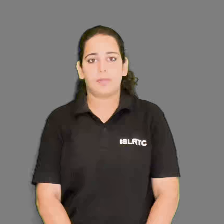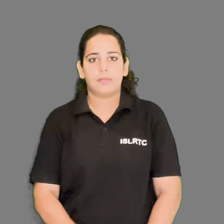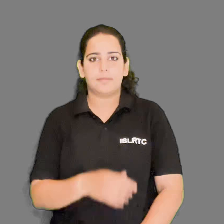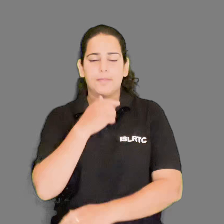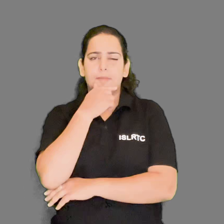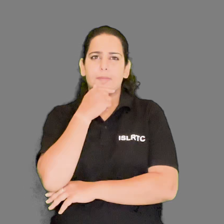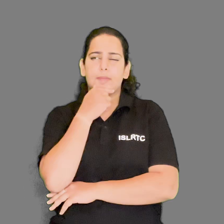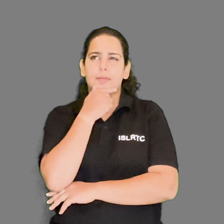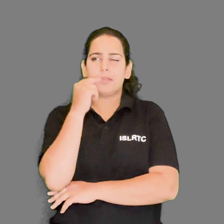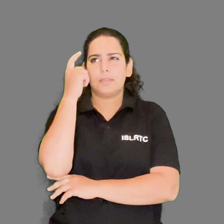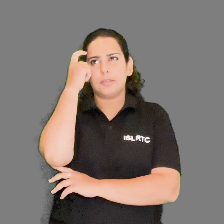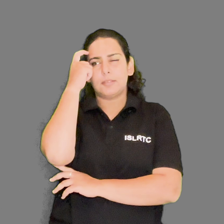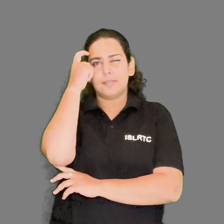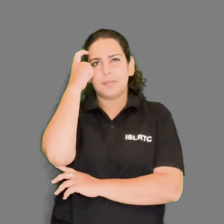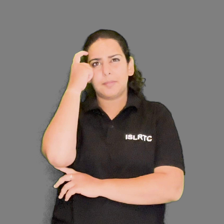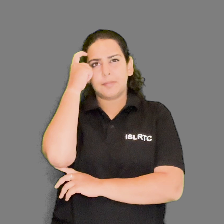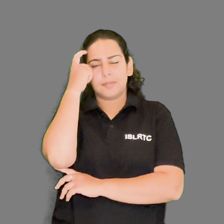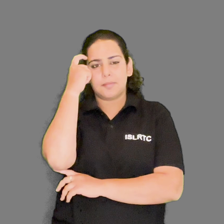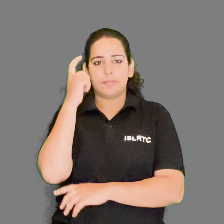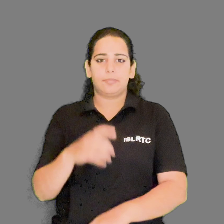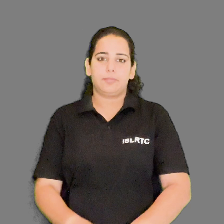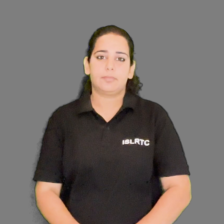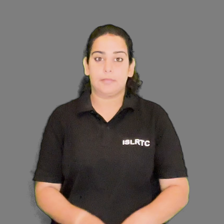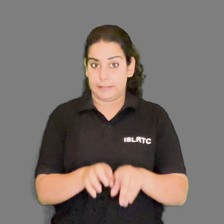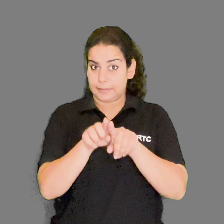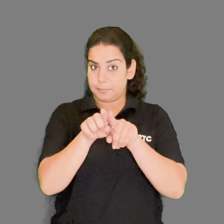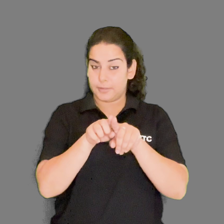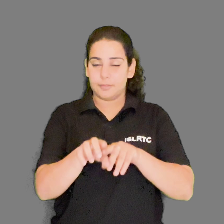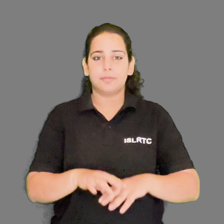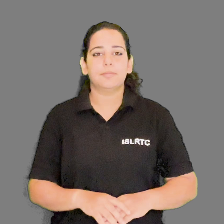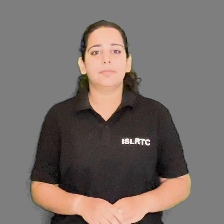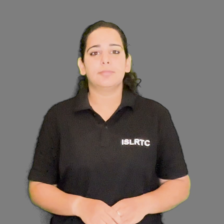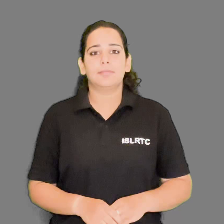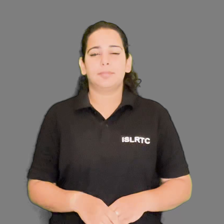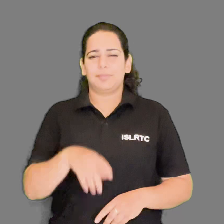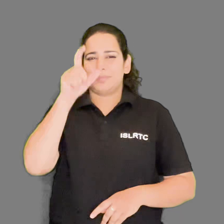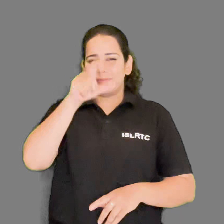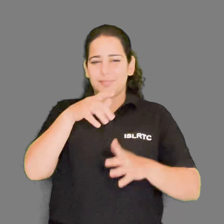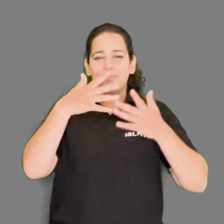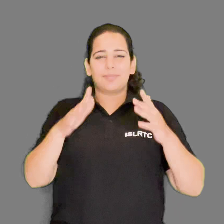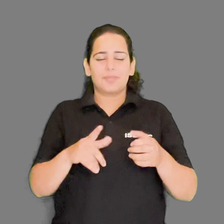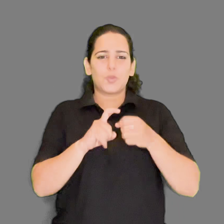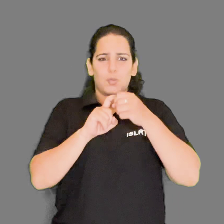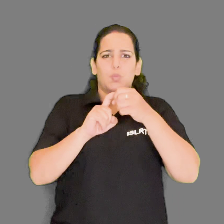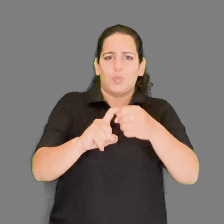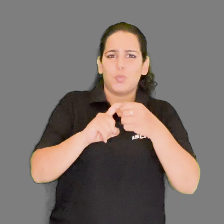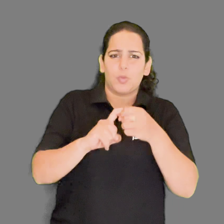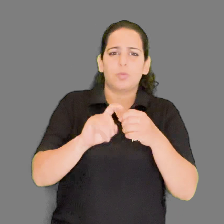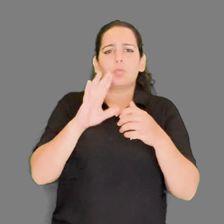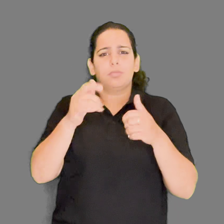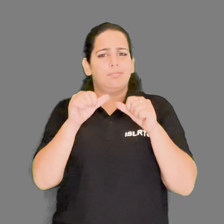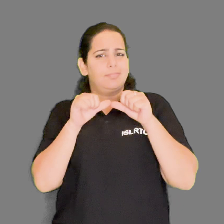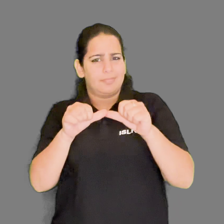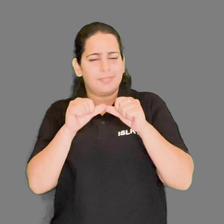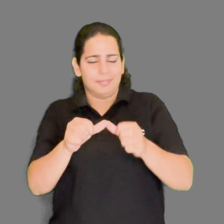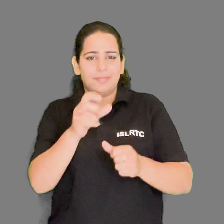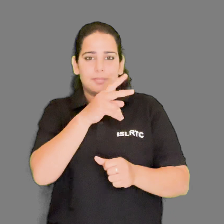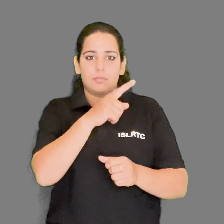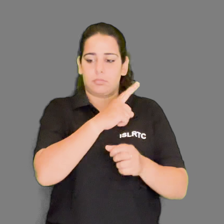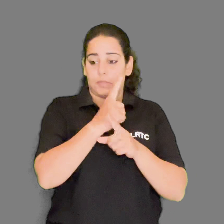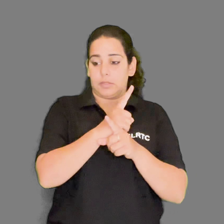Enquiry The act of asking questions to gain information